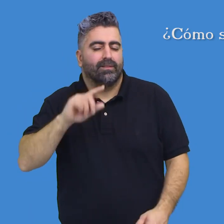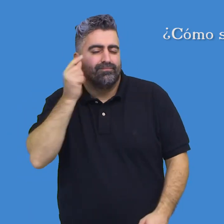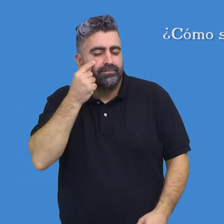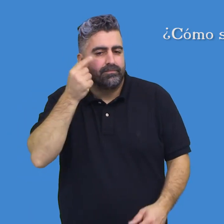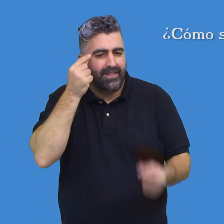descubrir